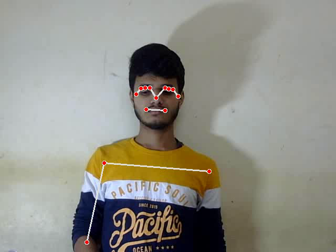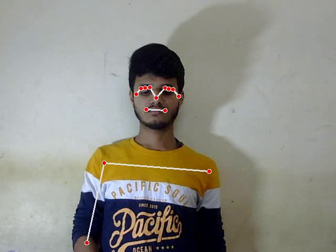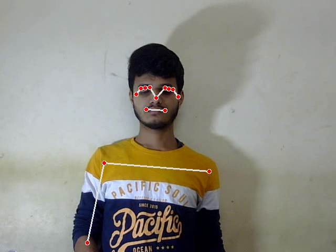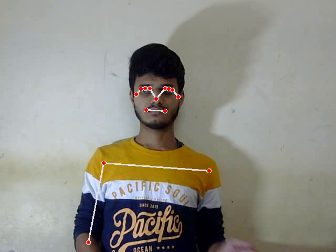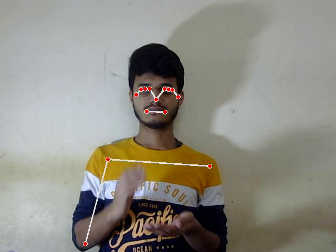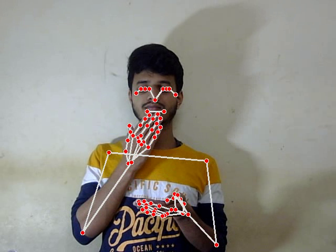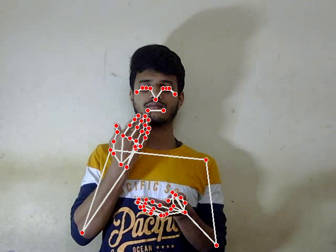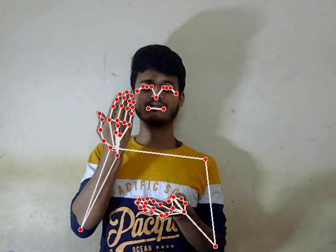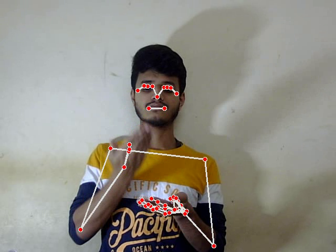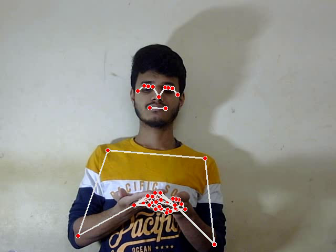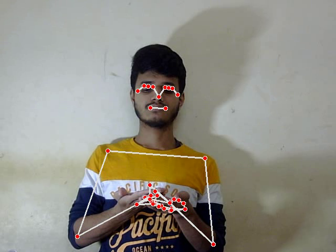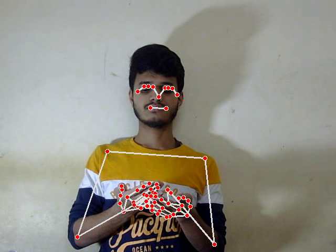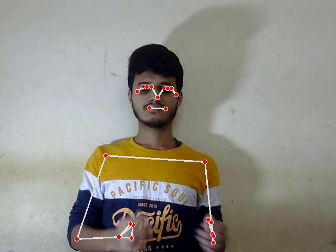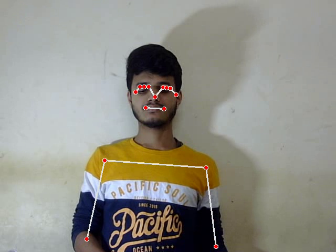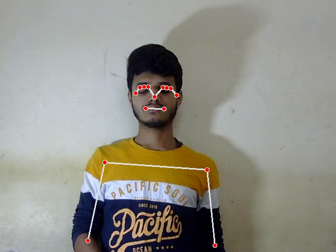good